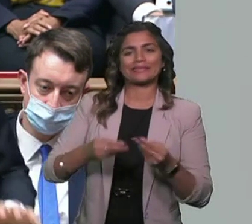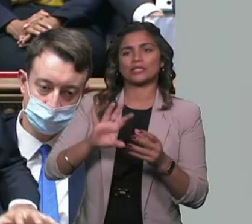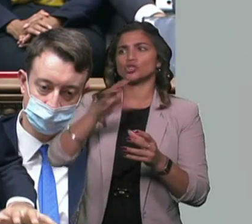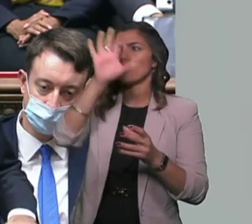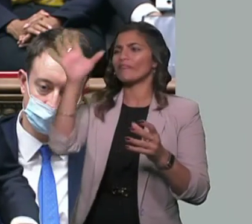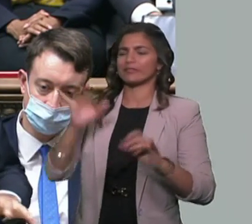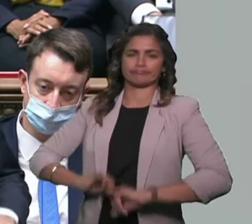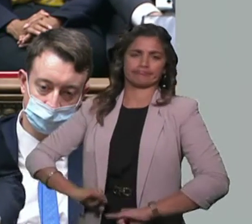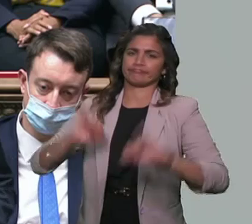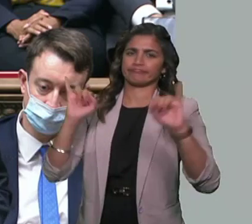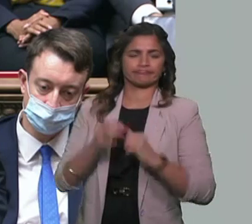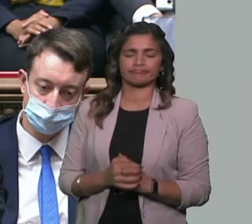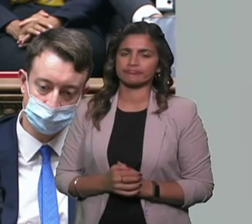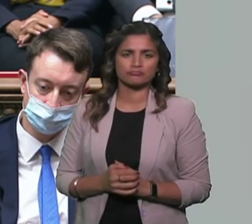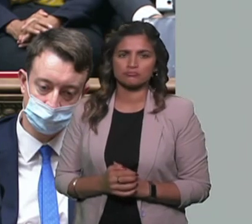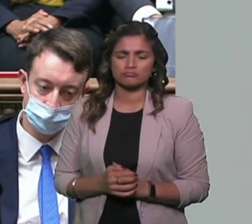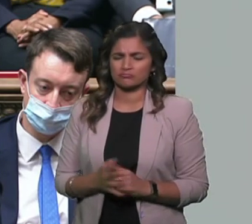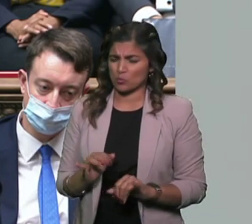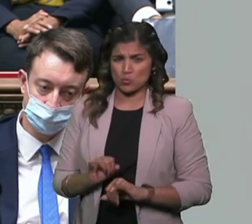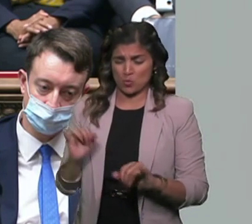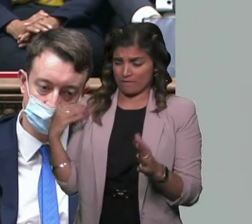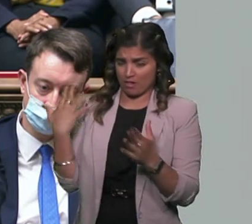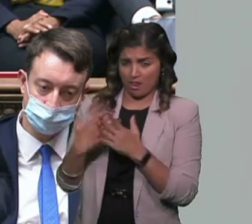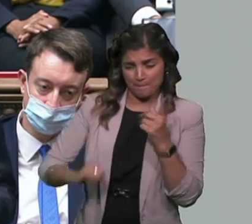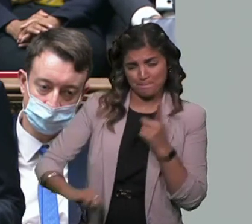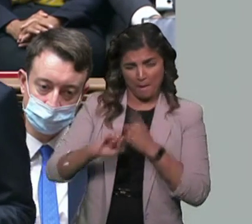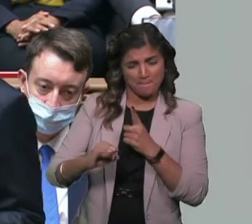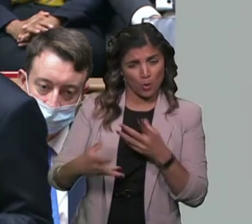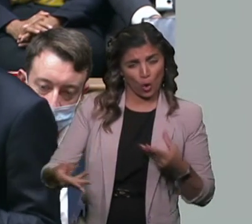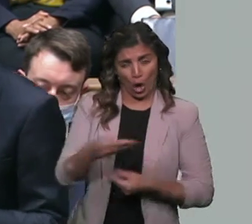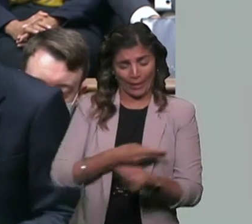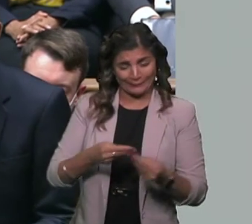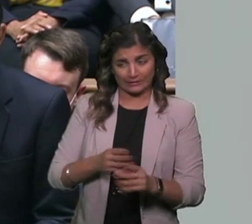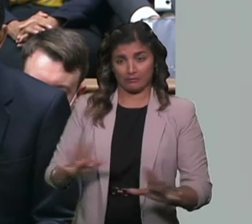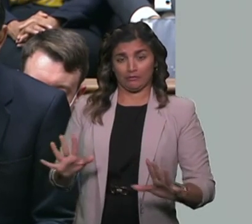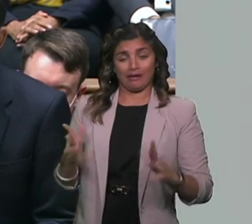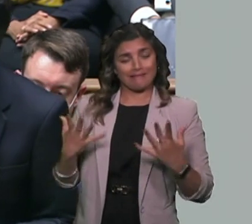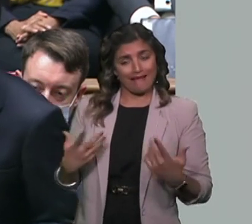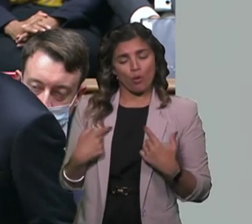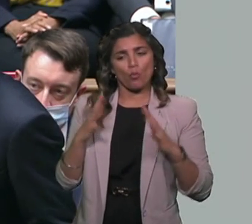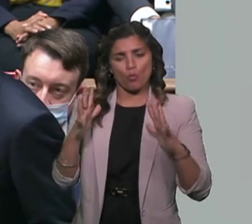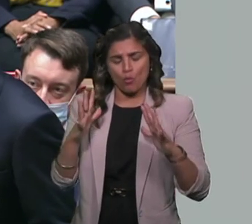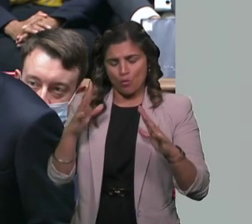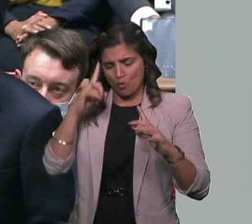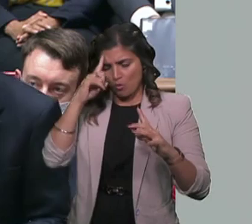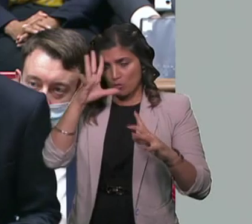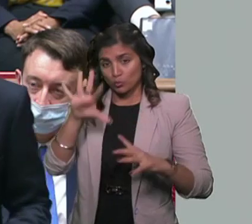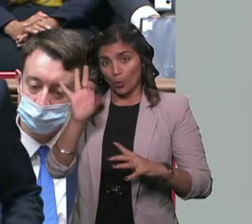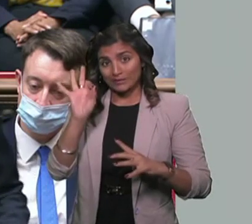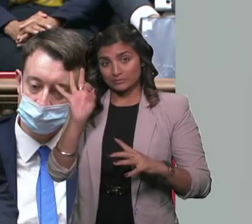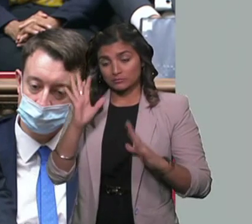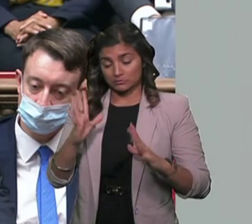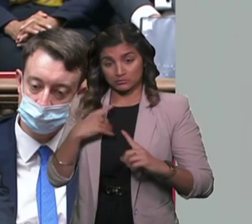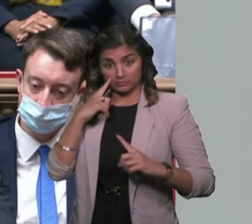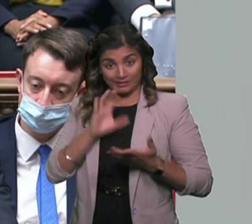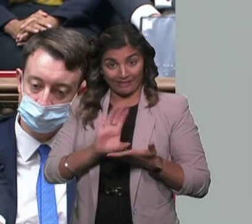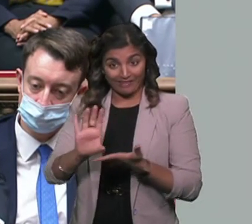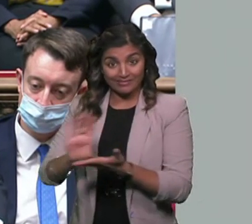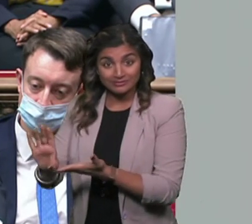As we come out of the worst economic shock we have ever seen, we have a choice—to retrench, or to invest.